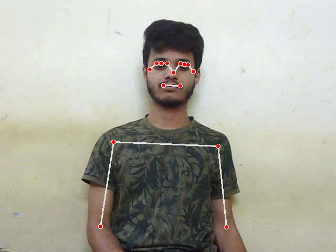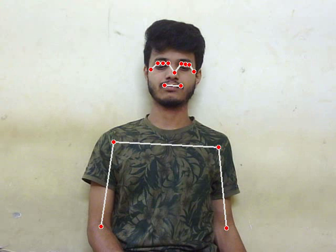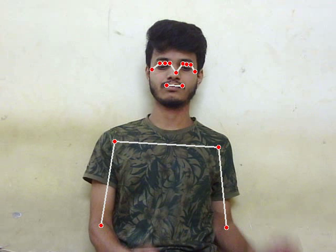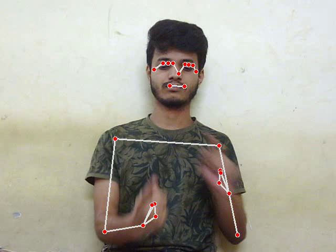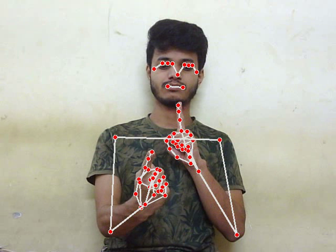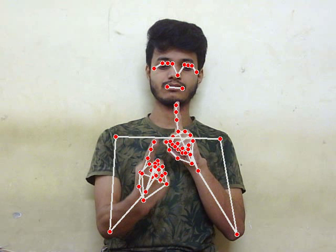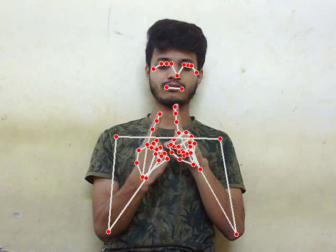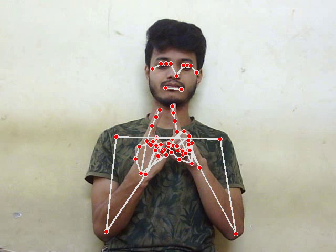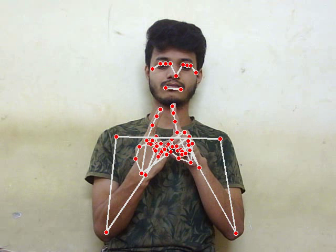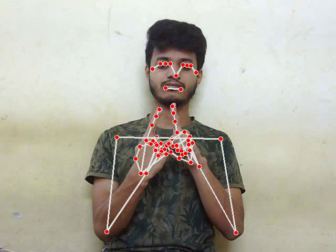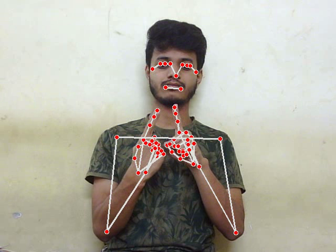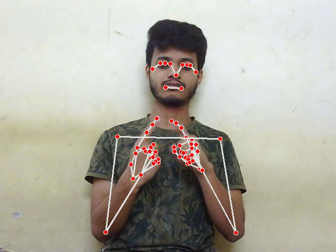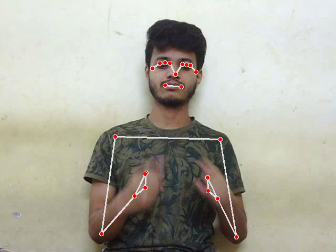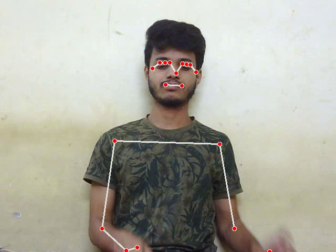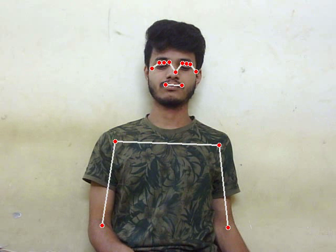meet